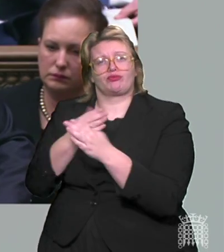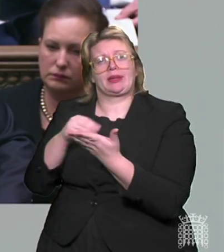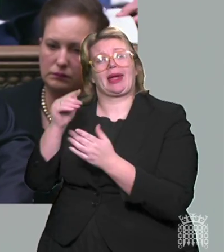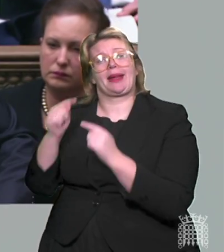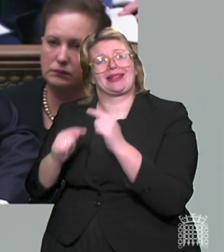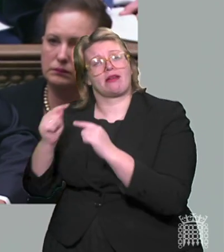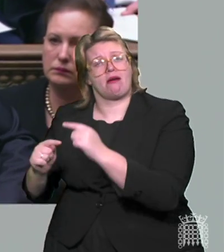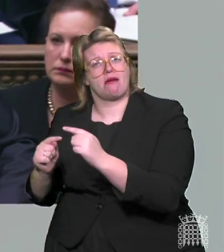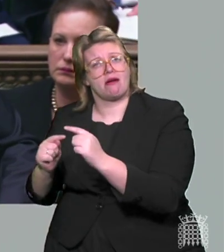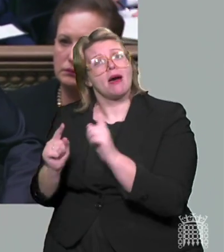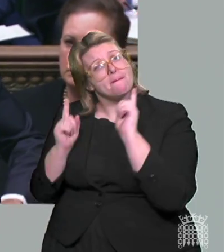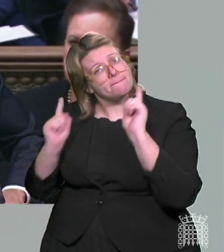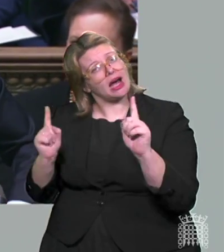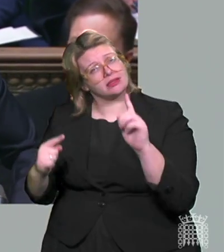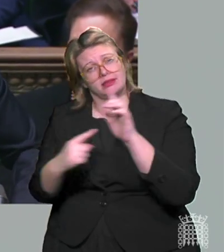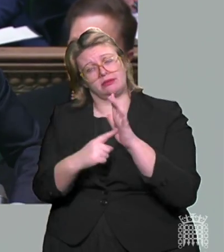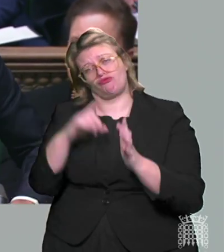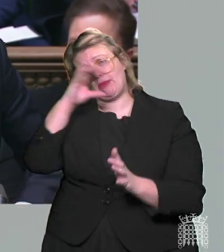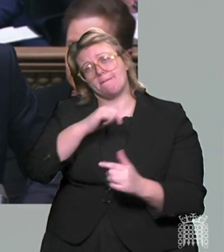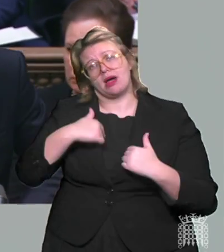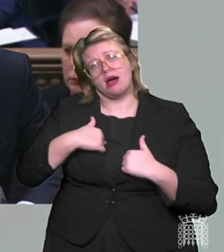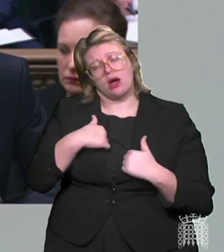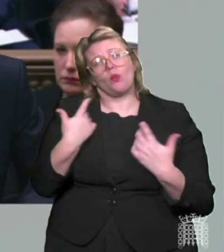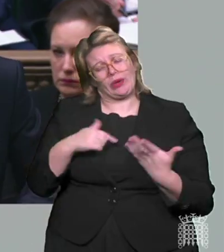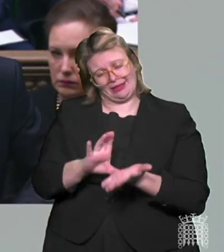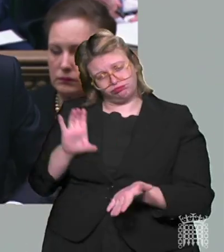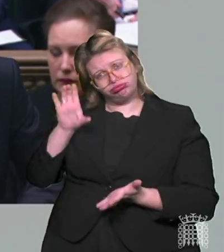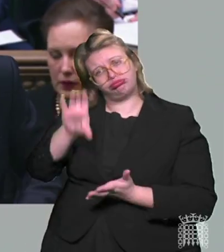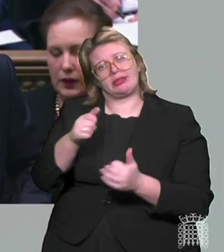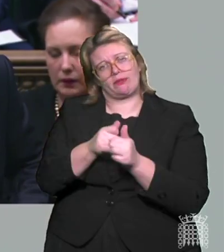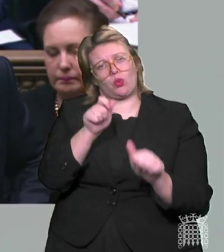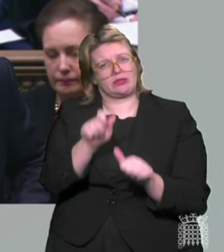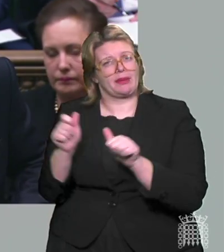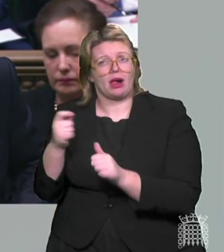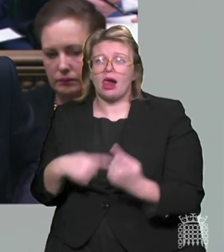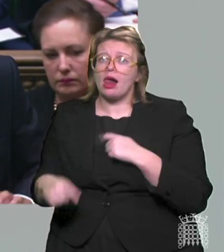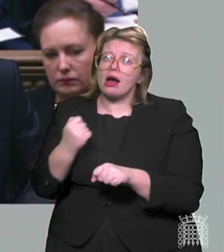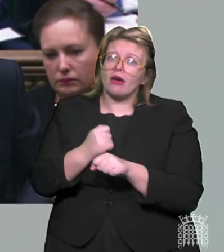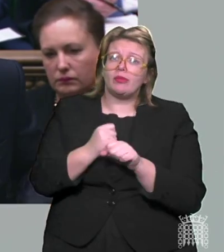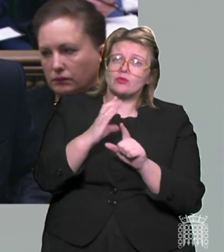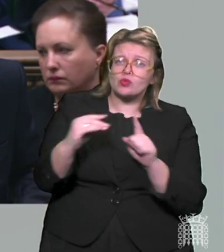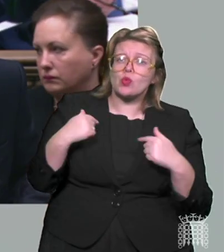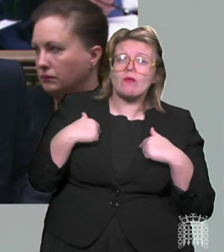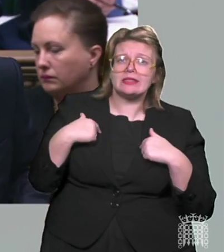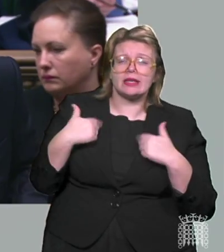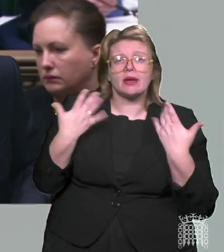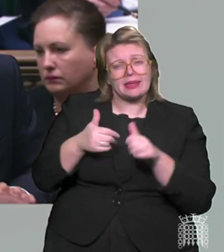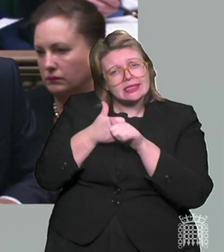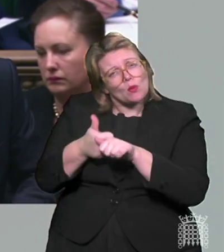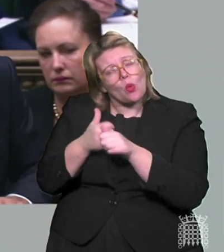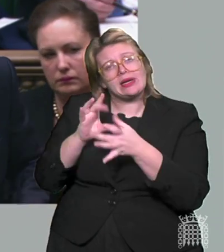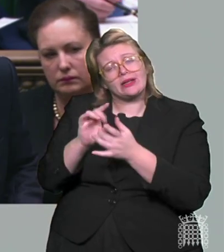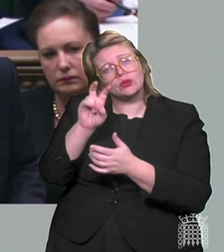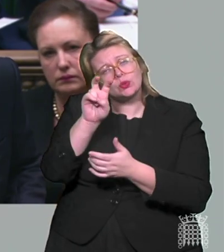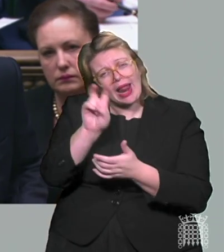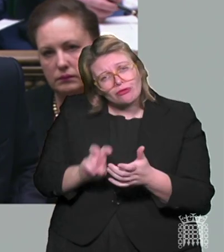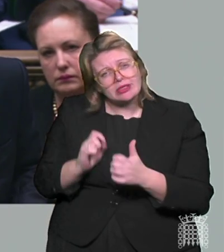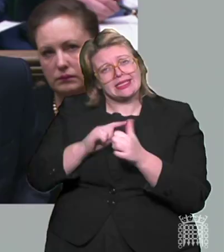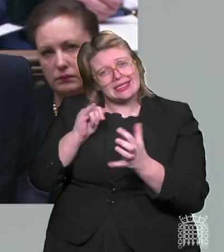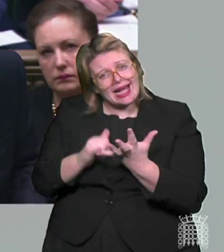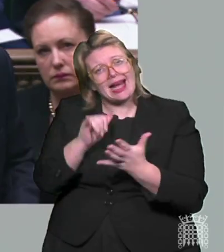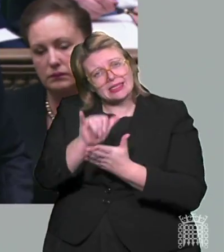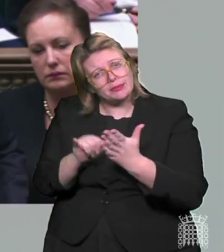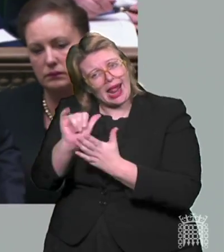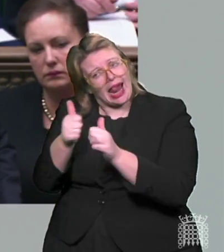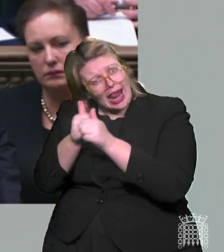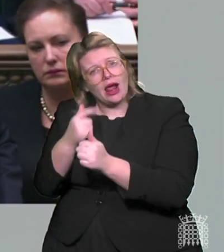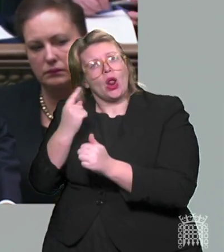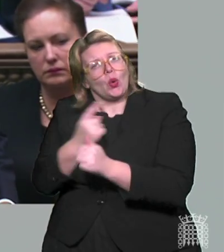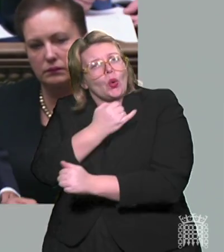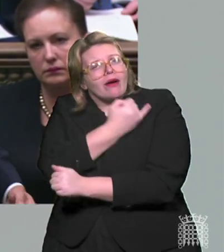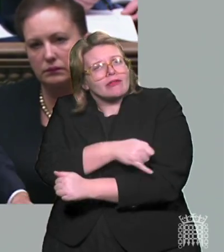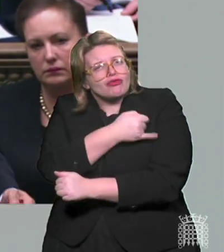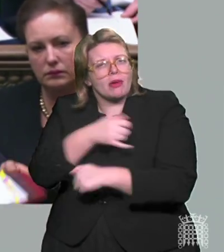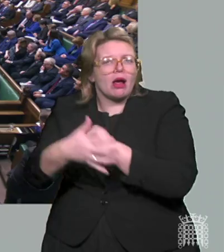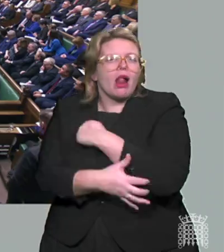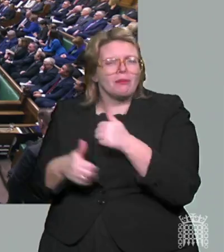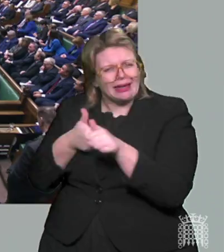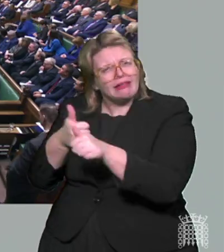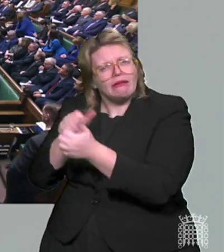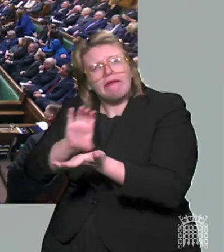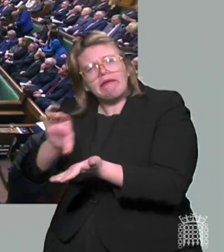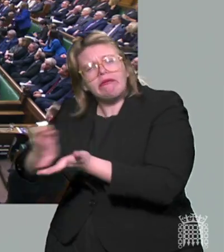All of this comes on top of the considerable financial support that this Government have provided to help people with their energy bills, with more of that support being targeted at the most vulnerable families in our society.